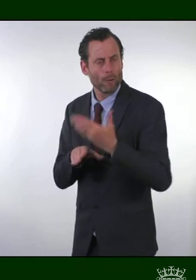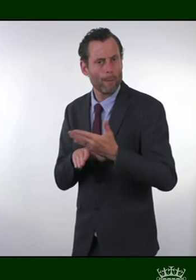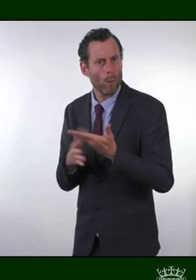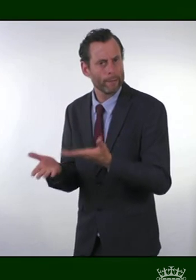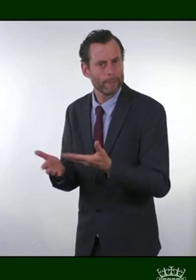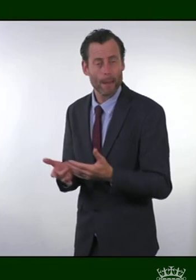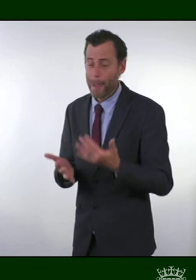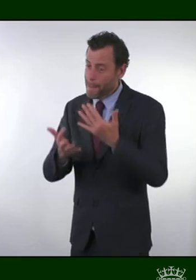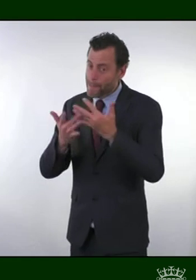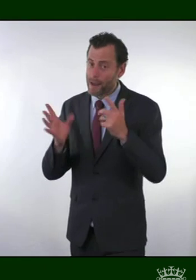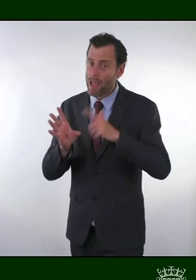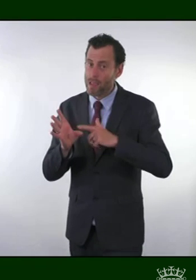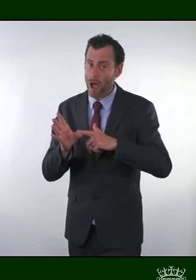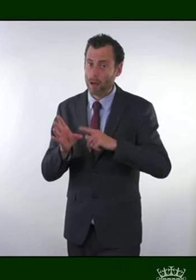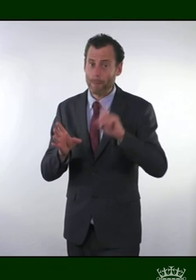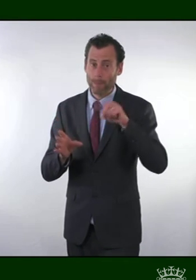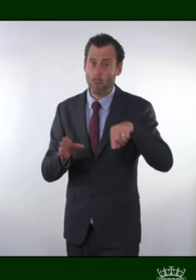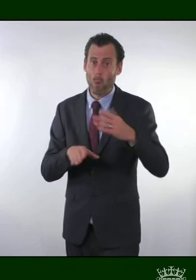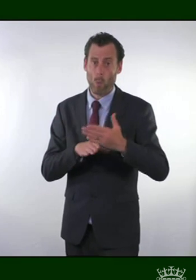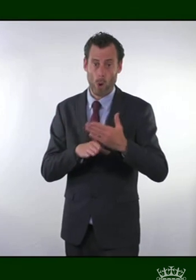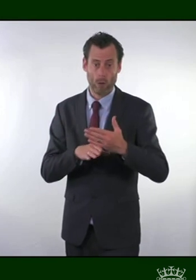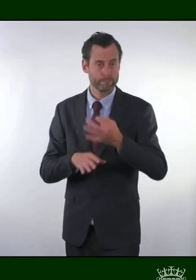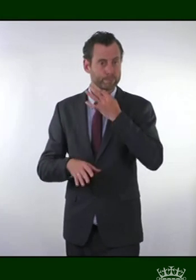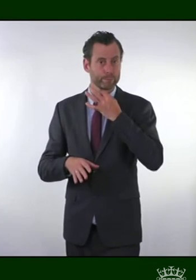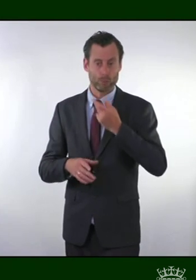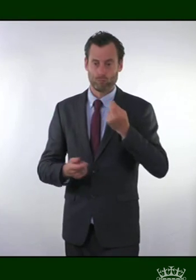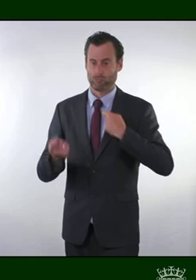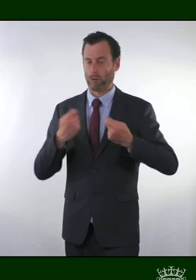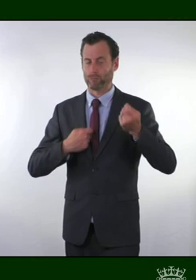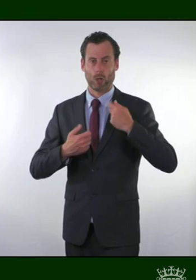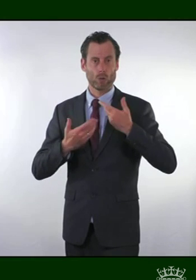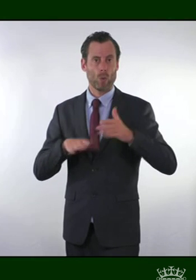Many young people are already employed in sectors where jobs are disappearing right now.